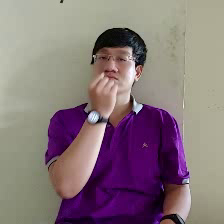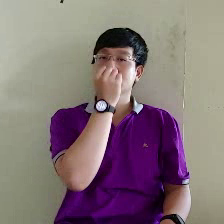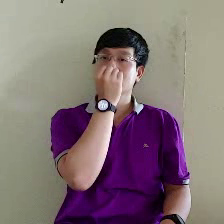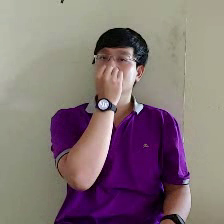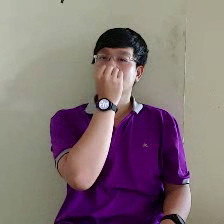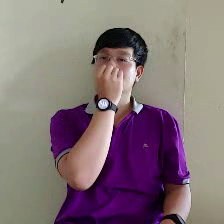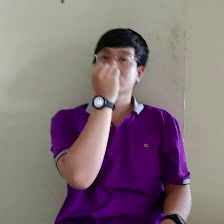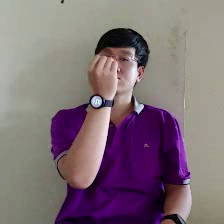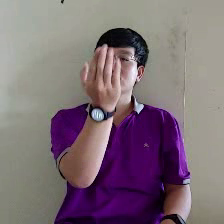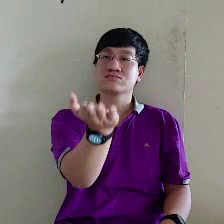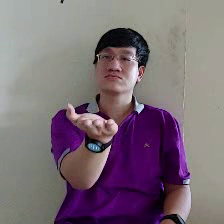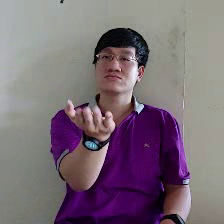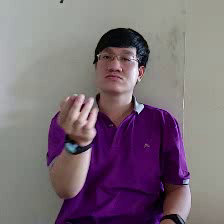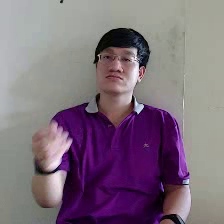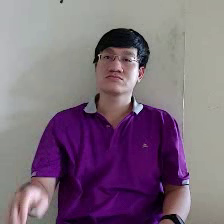Cảm ơn